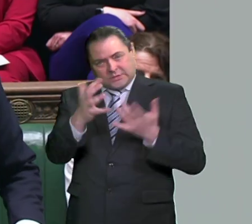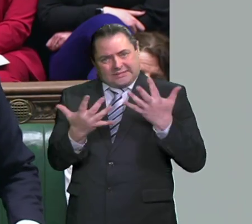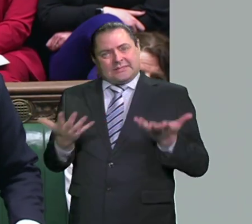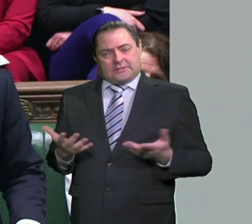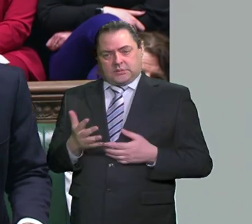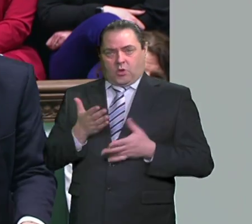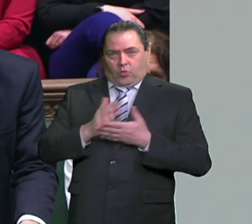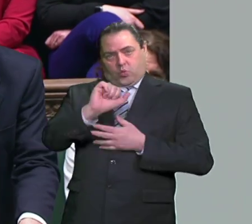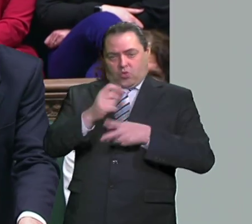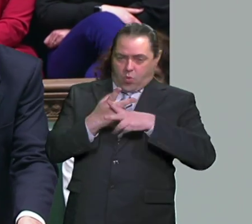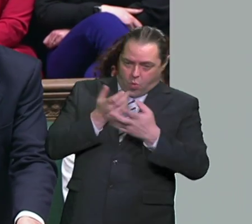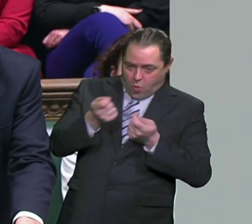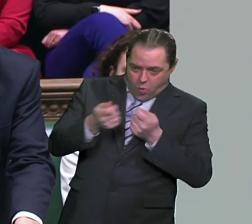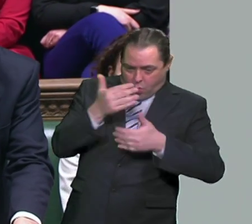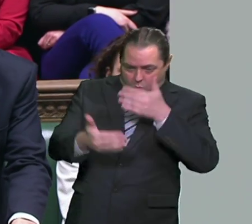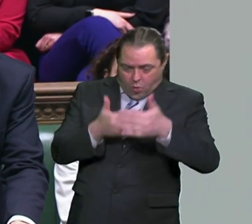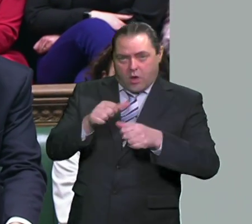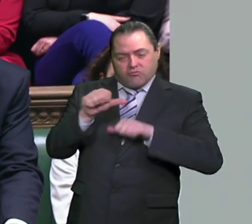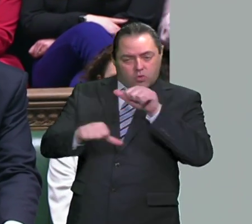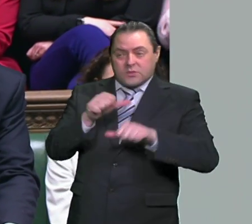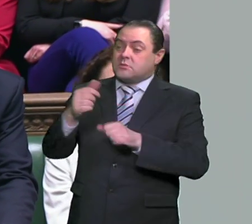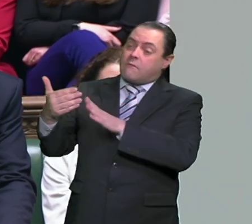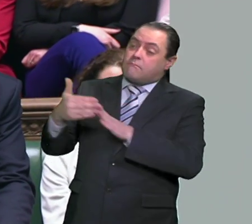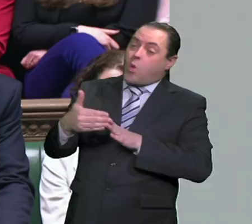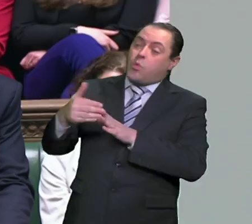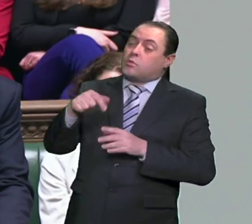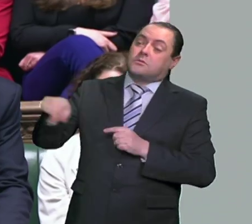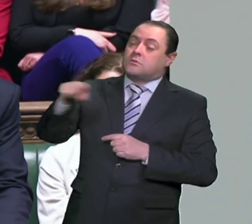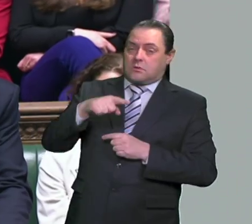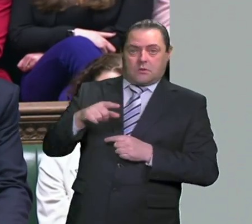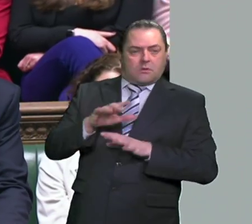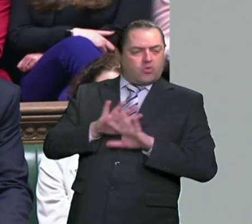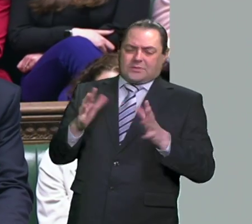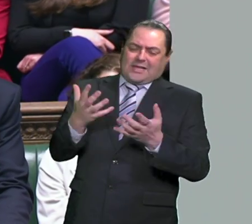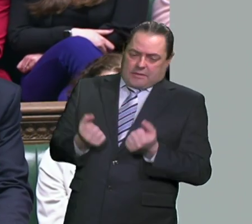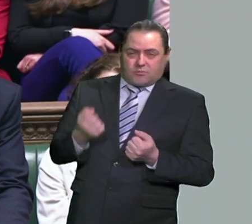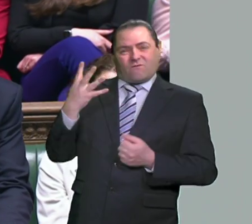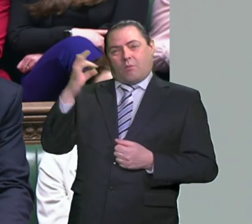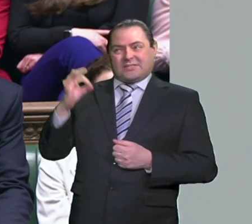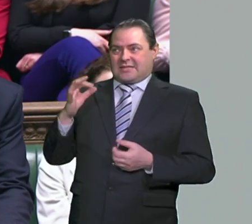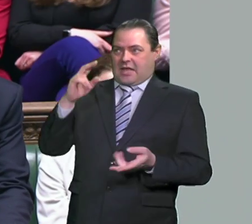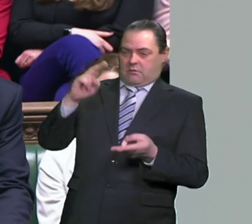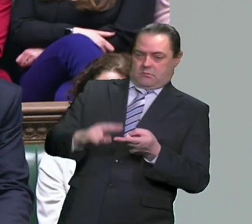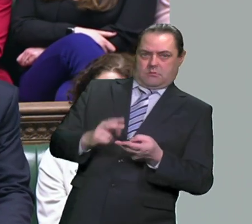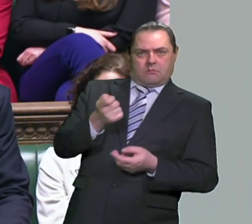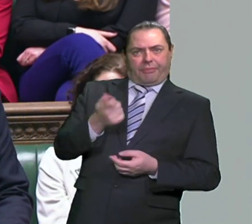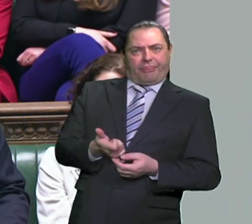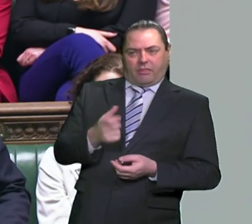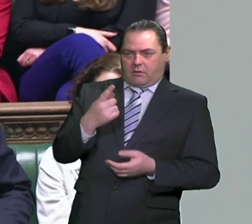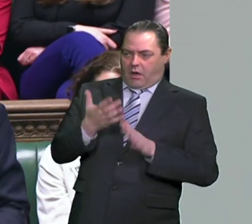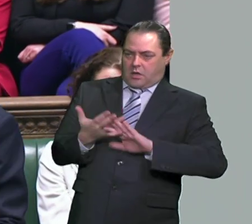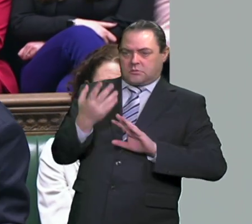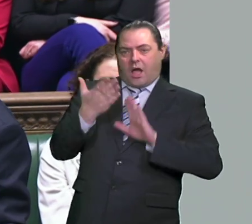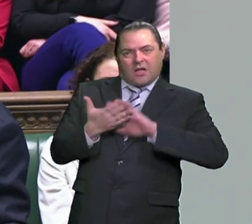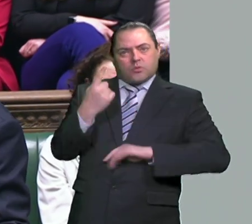On his watch, processing of those boats cases has gone from “unacceptable”, in his words, to almost non-existent.